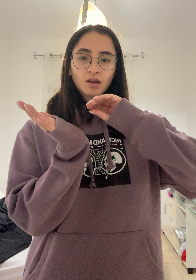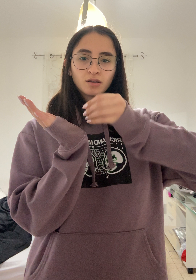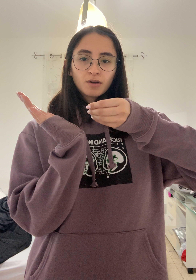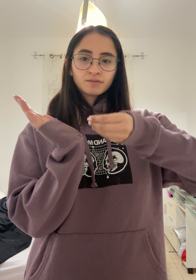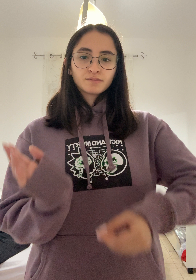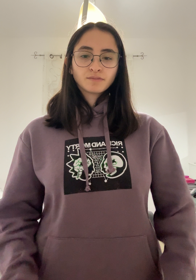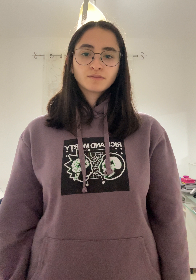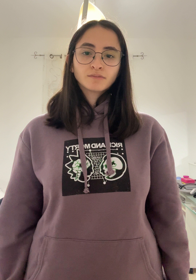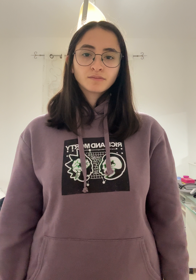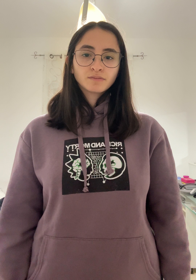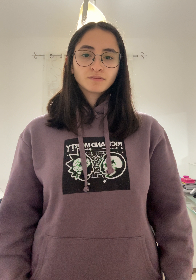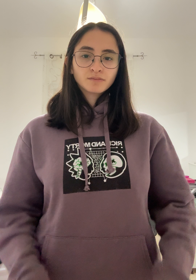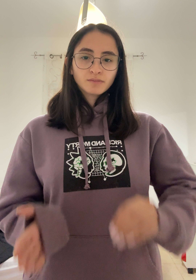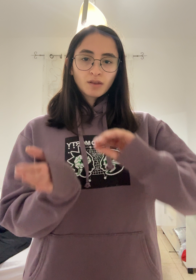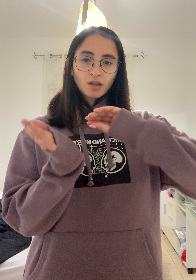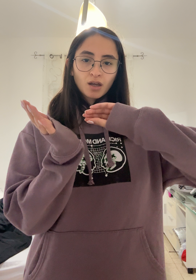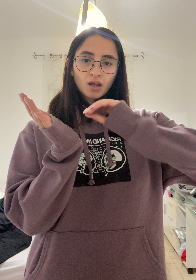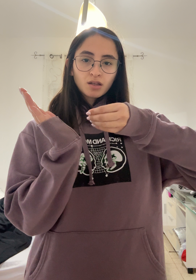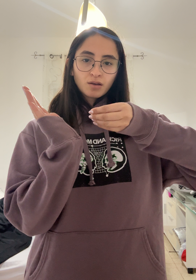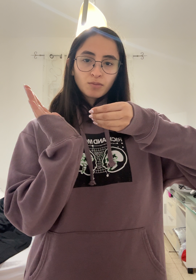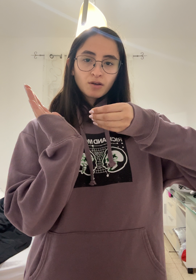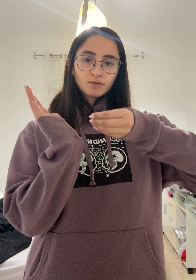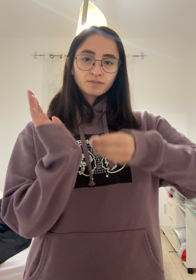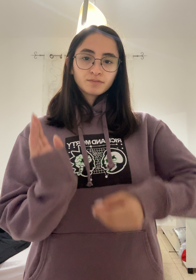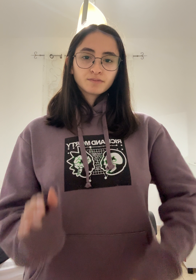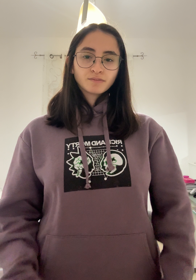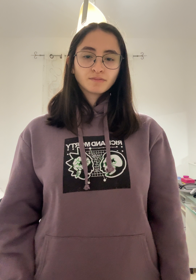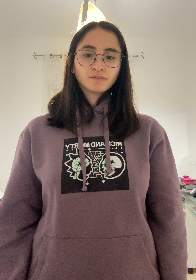חתימה